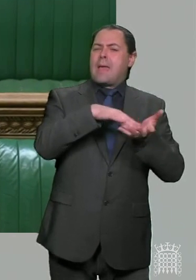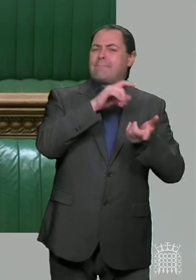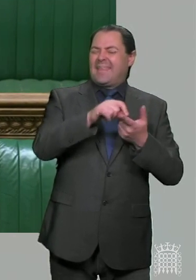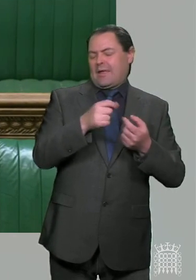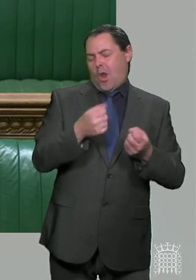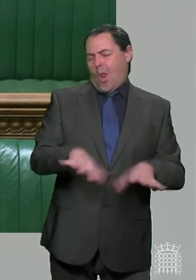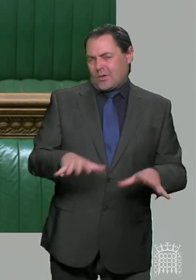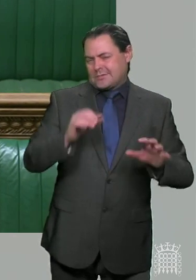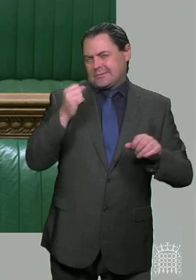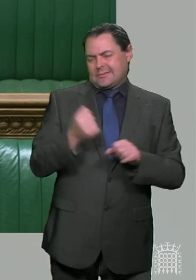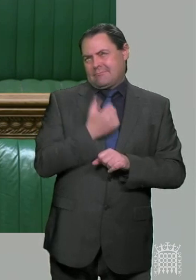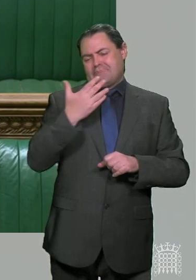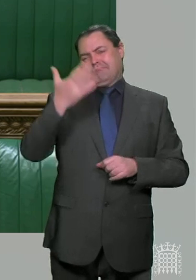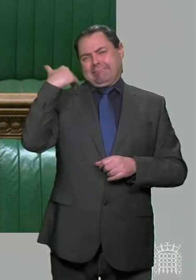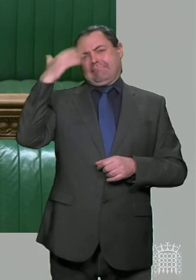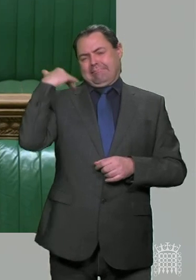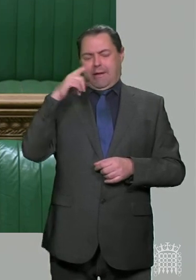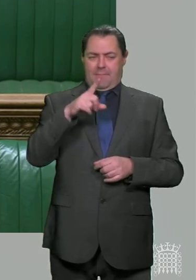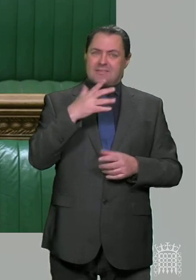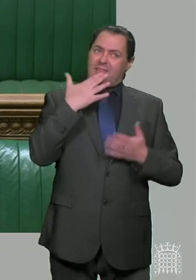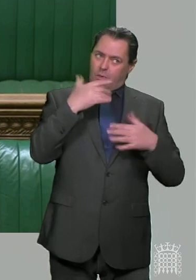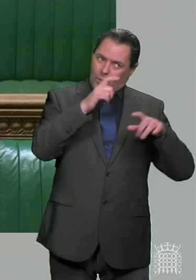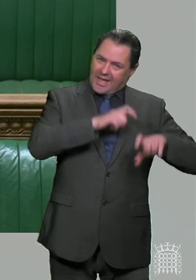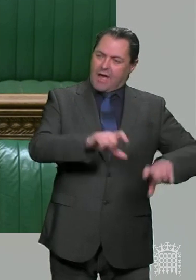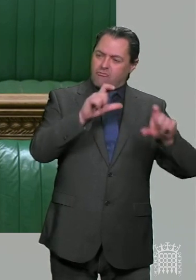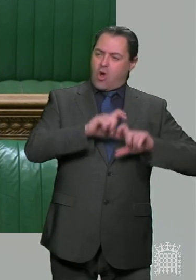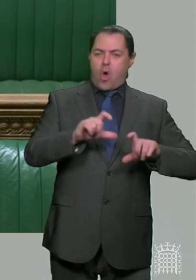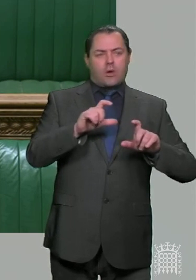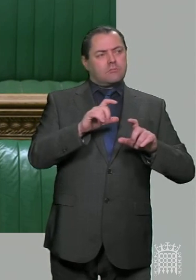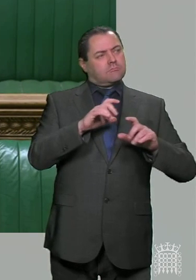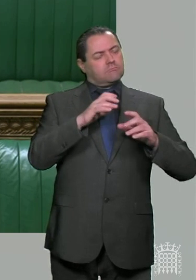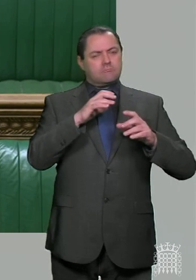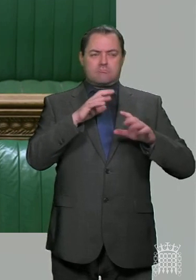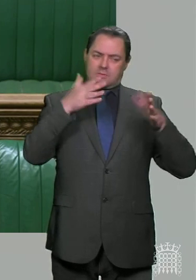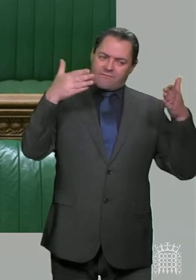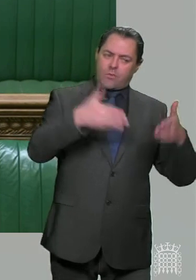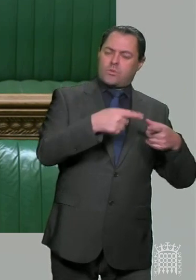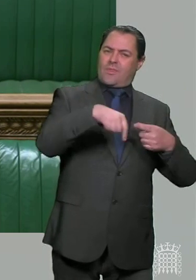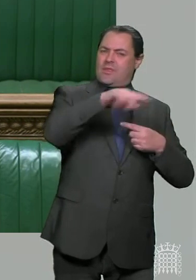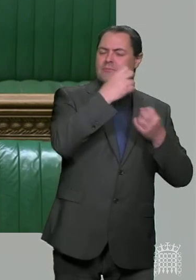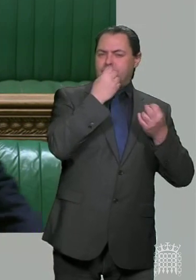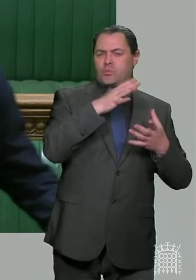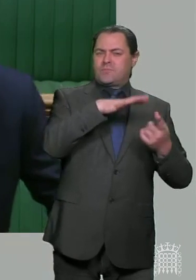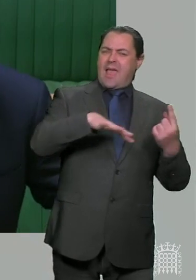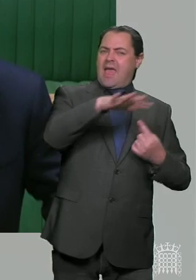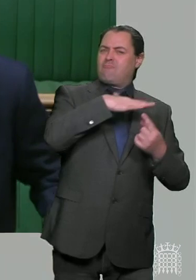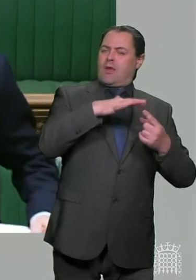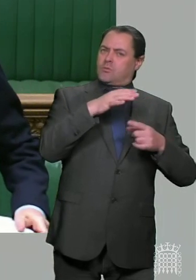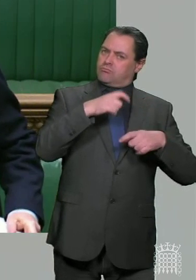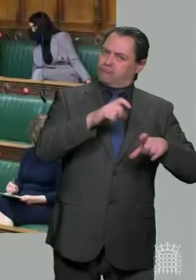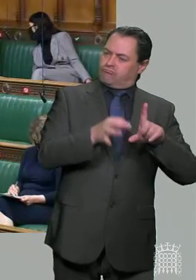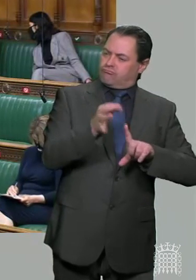Thank you for what you have done. Thank you for continuing to champion those wonderful and beautiful spots.